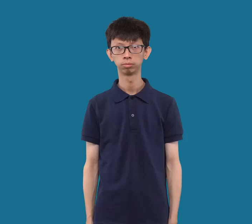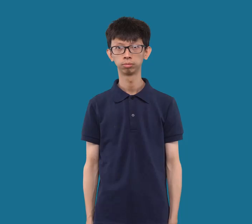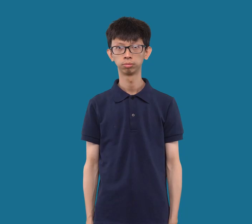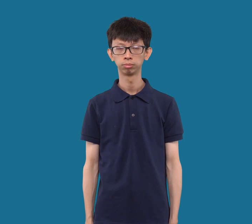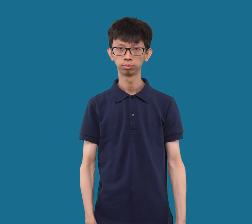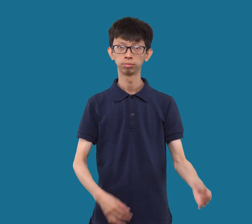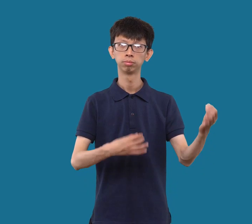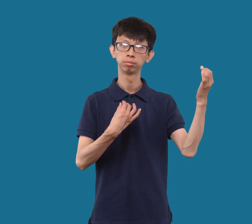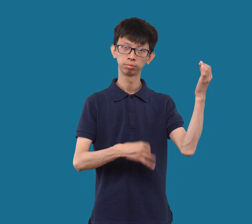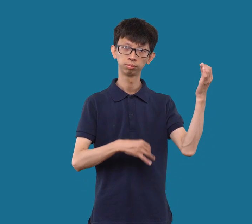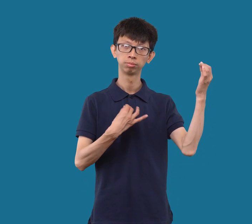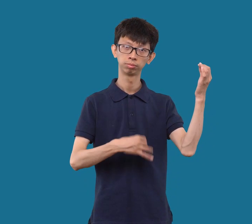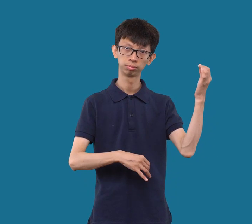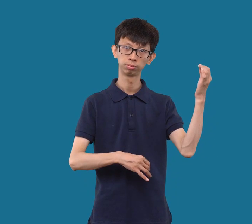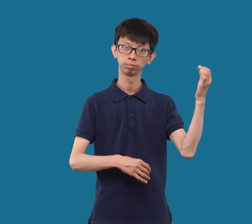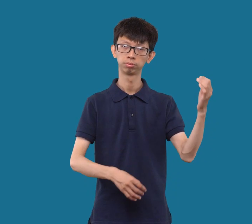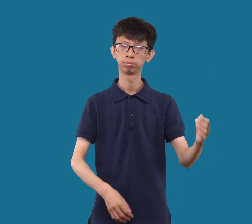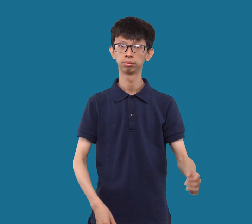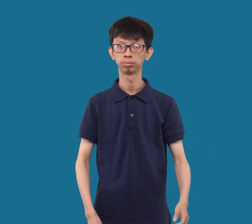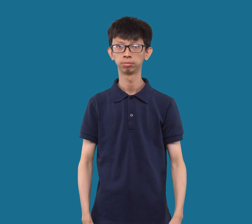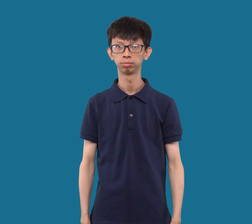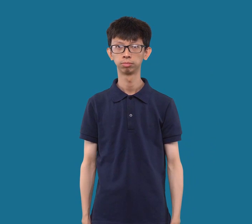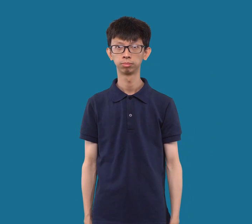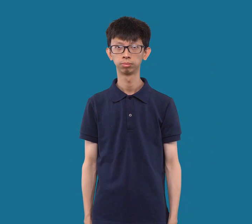đàn ghi ta